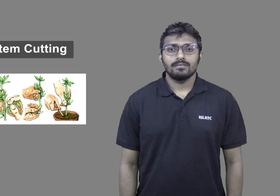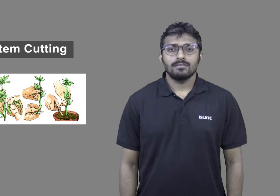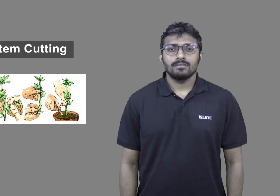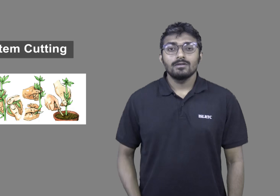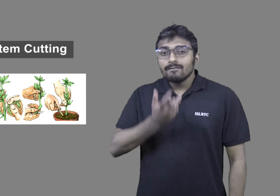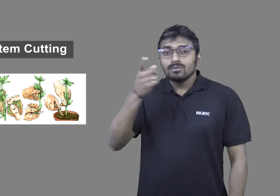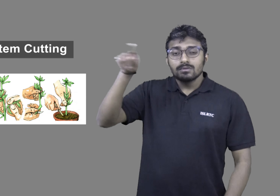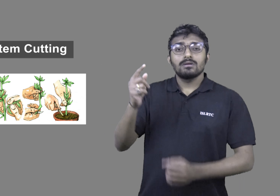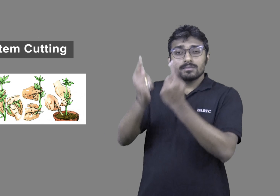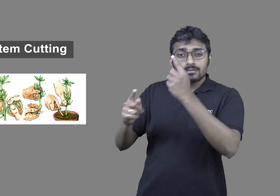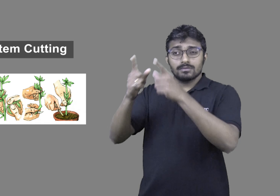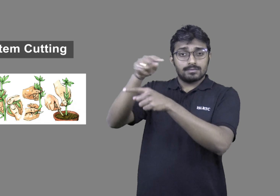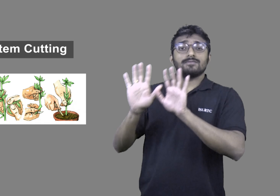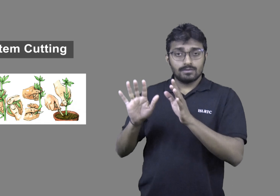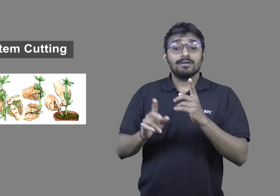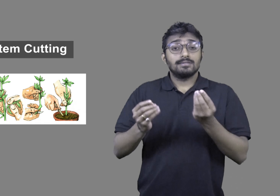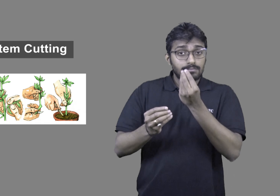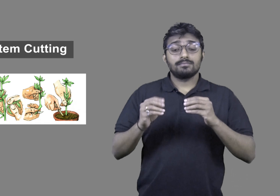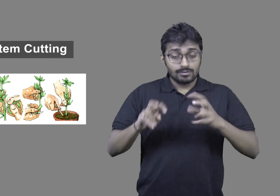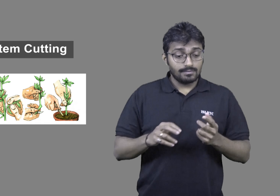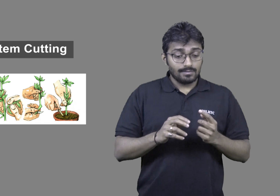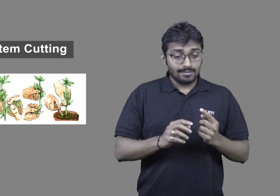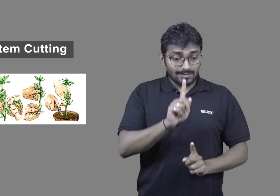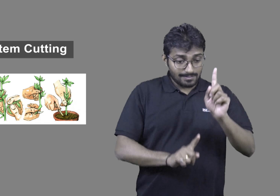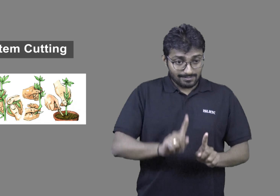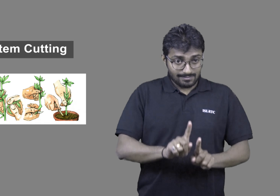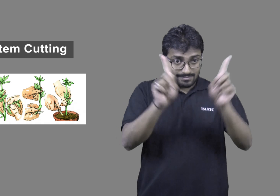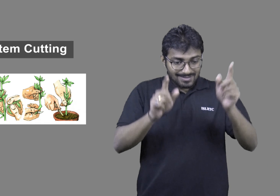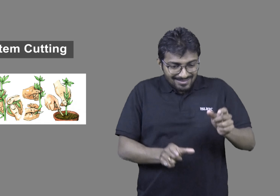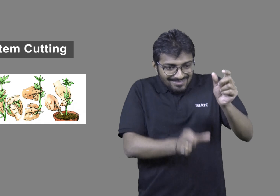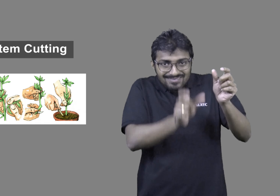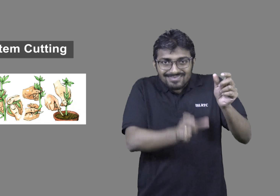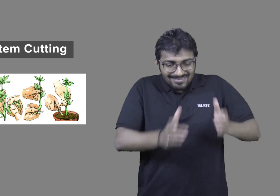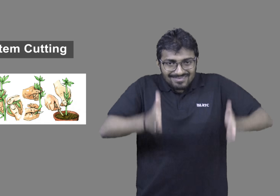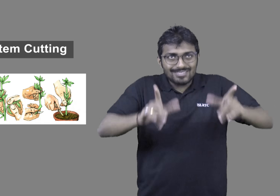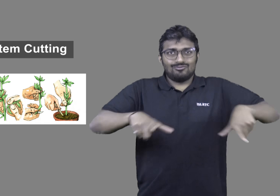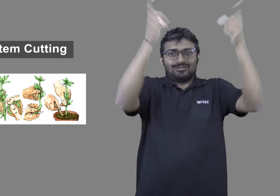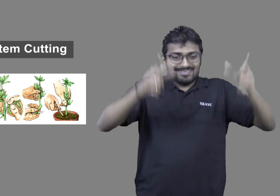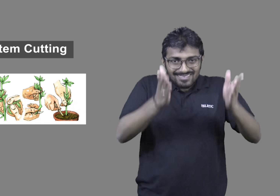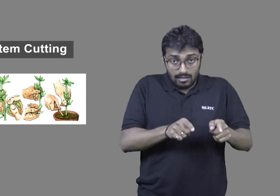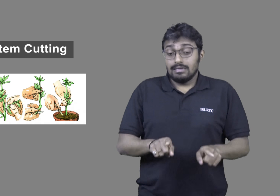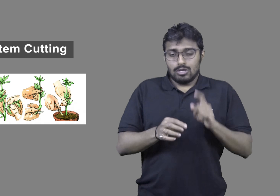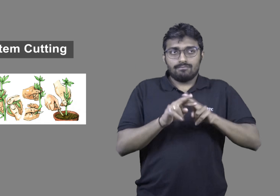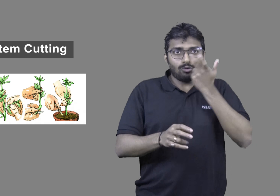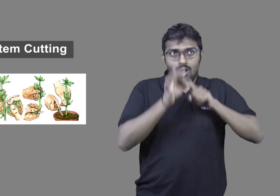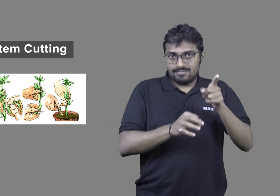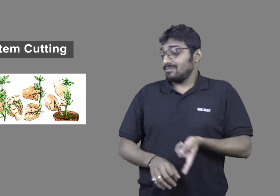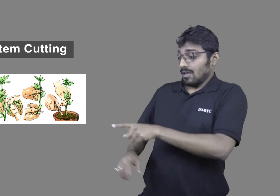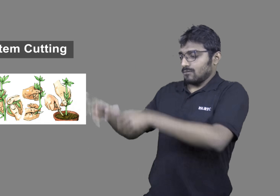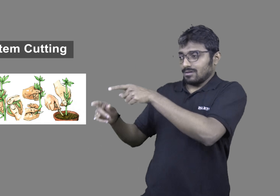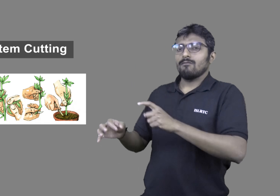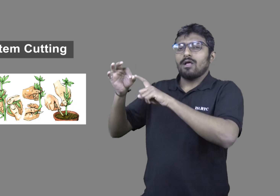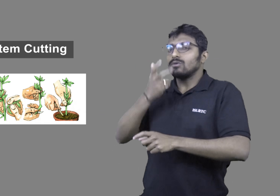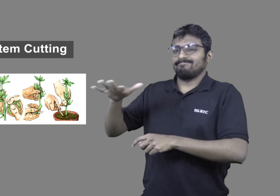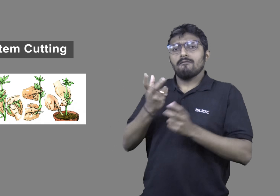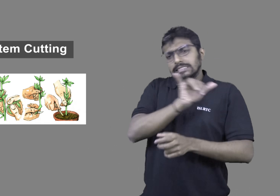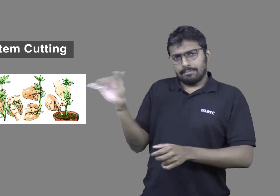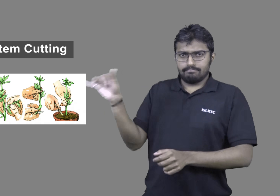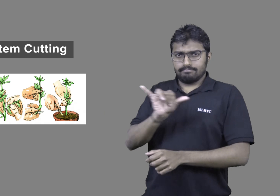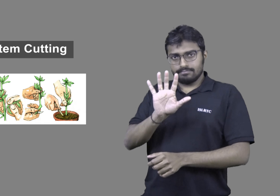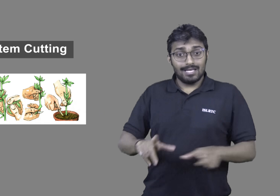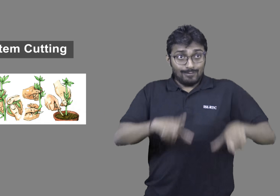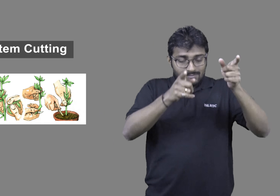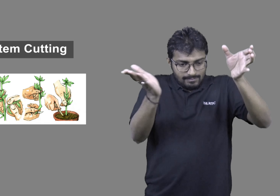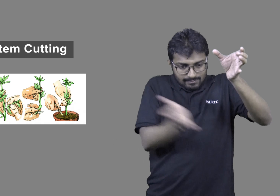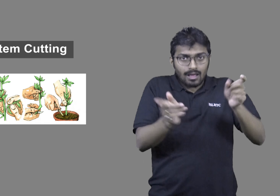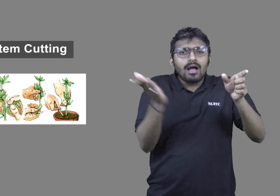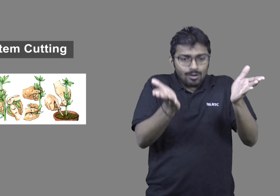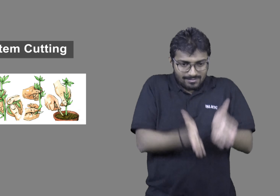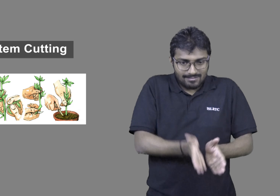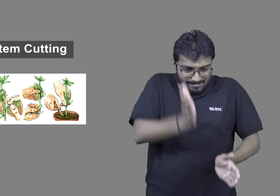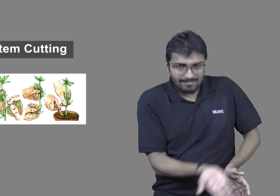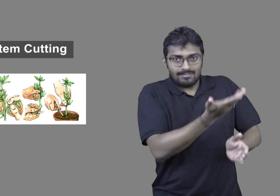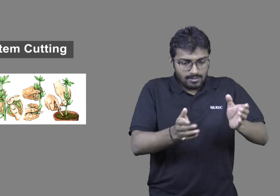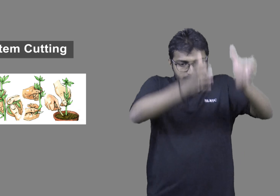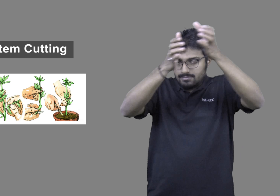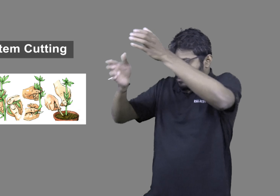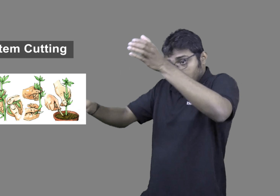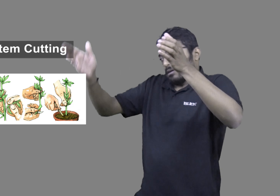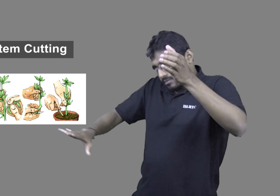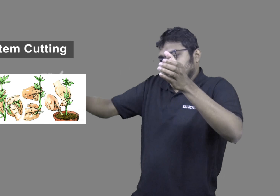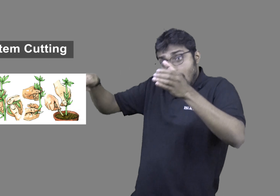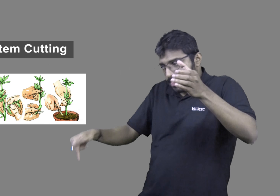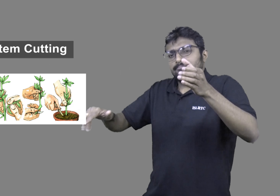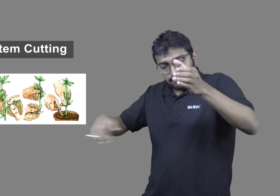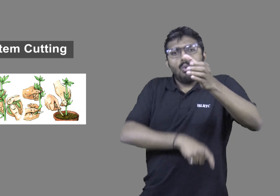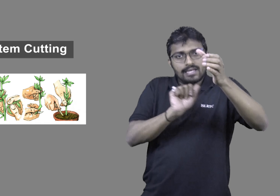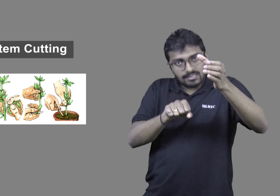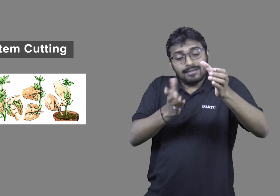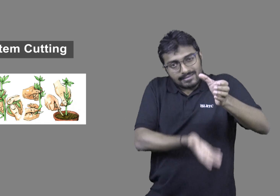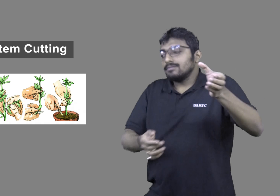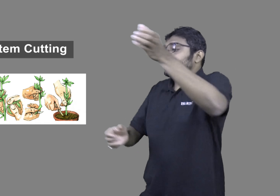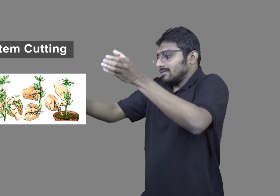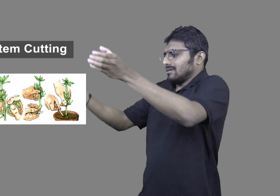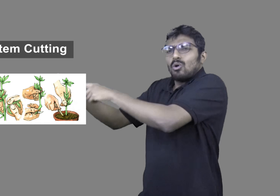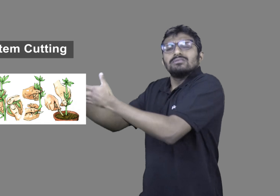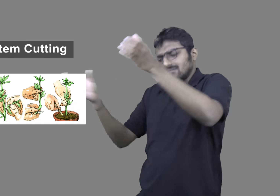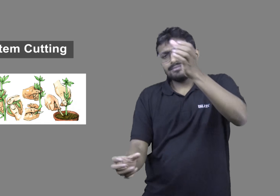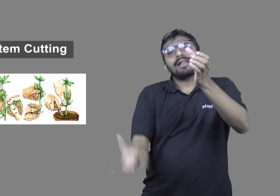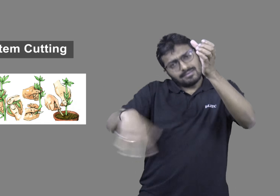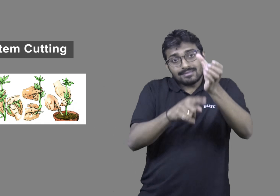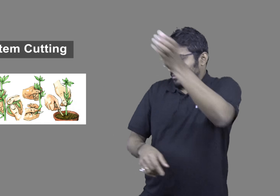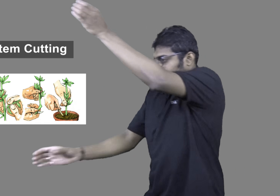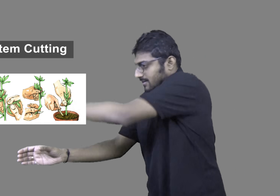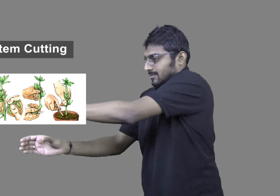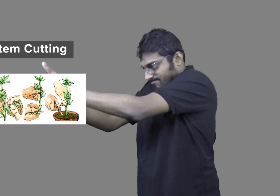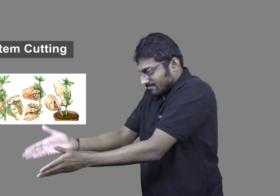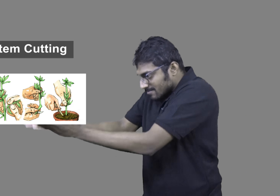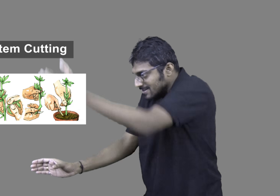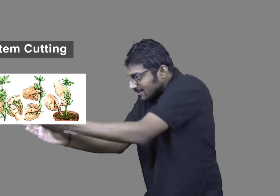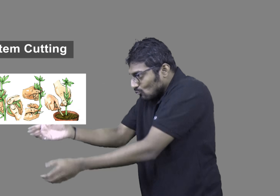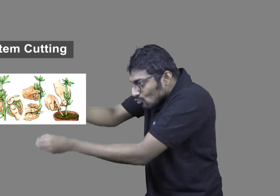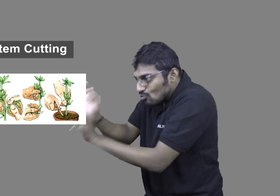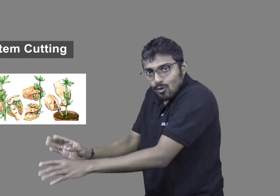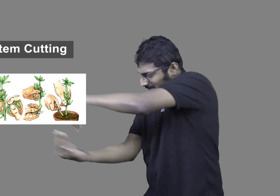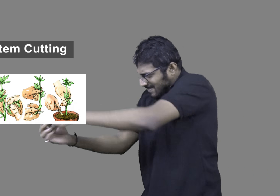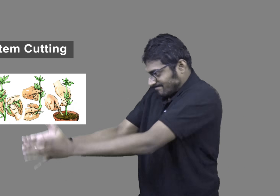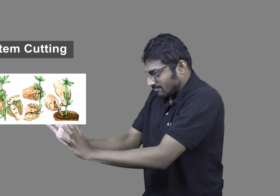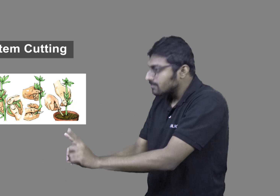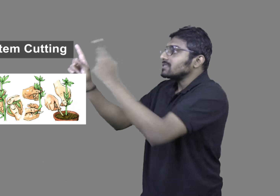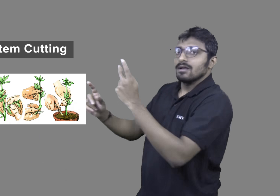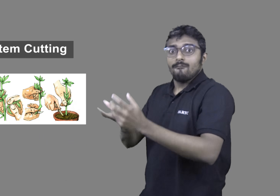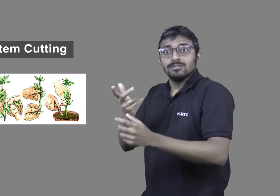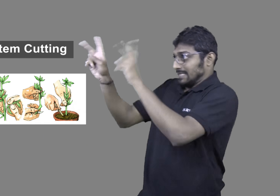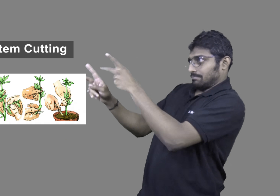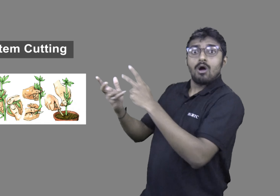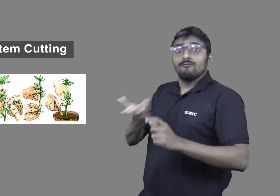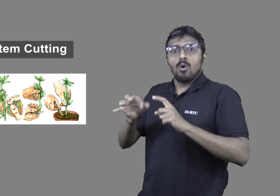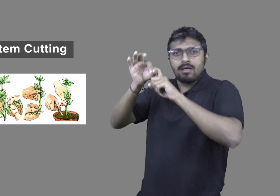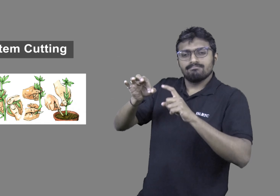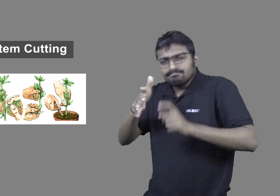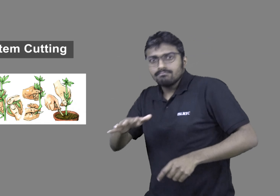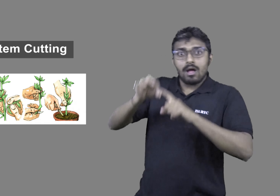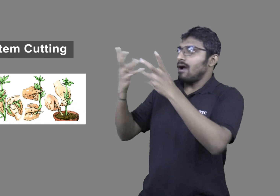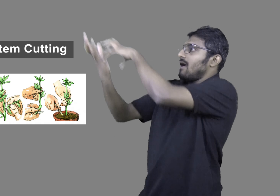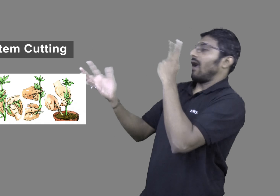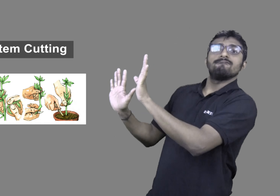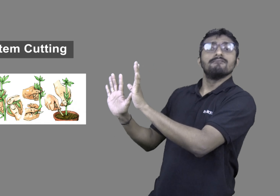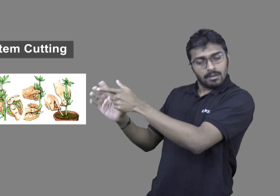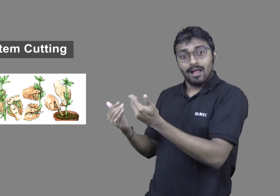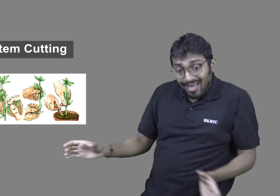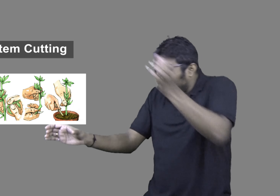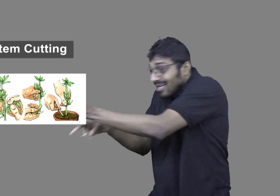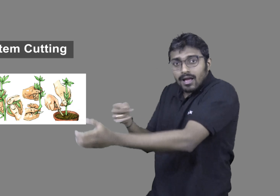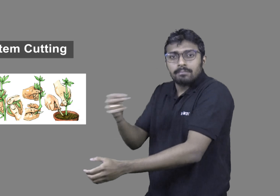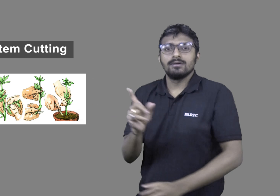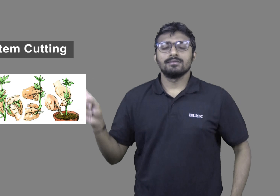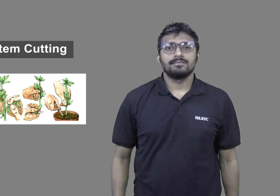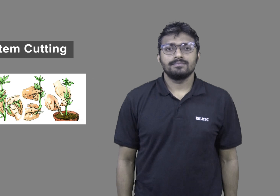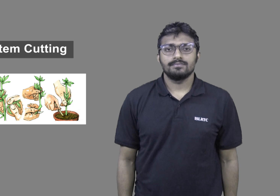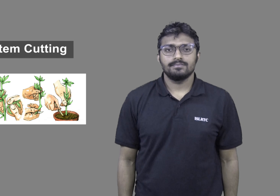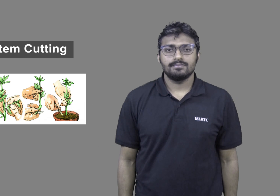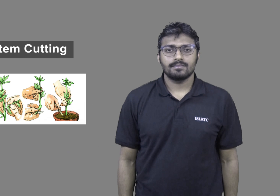Stem Cutting